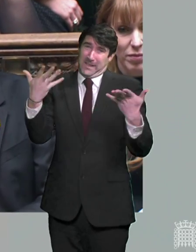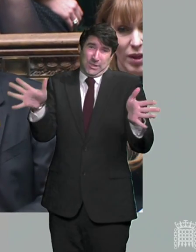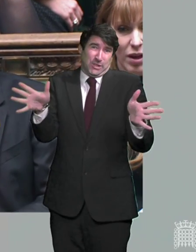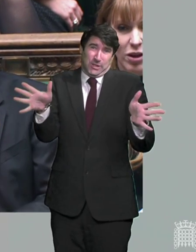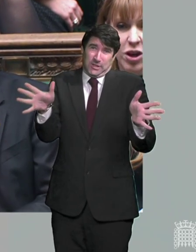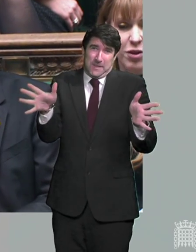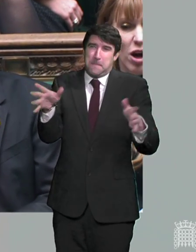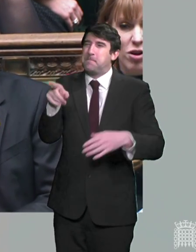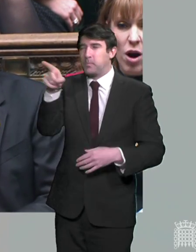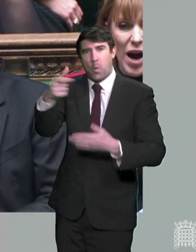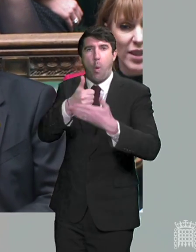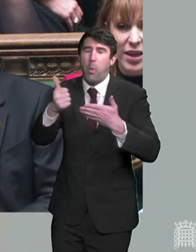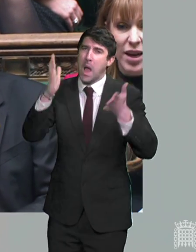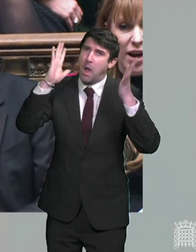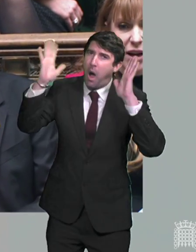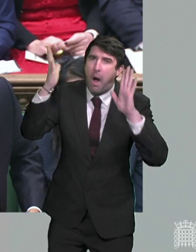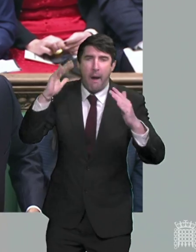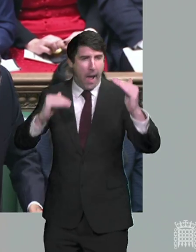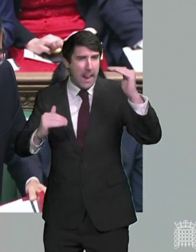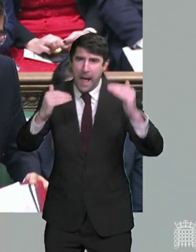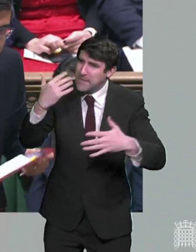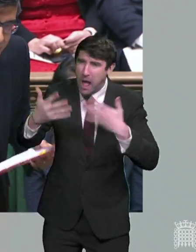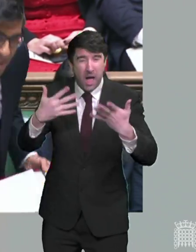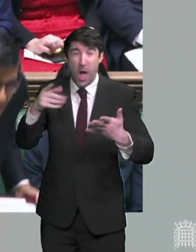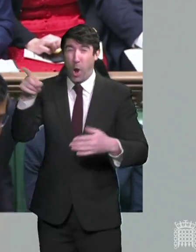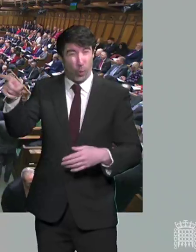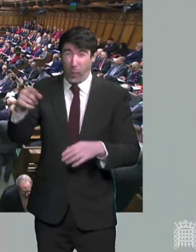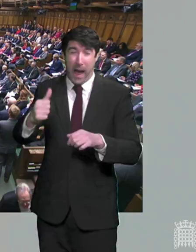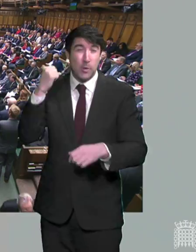I know they claim to support levelling up, but they really need to keep up.